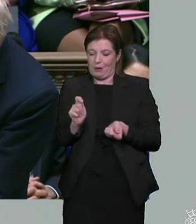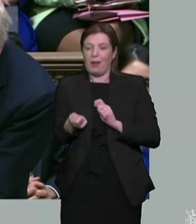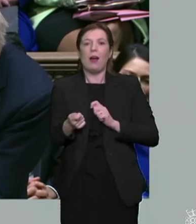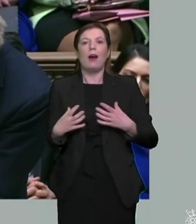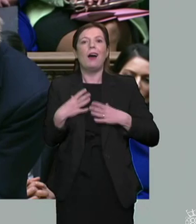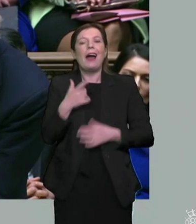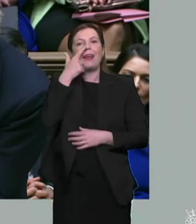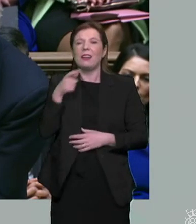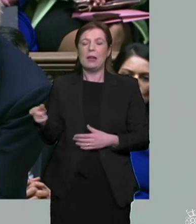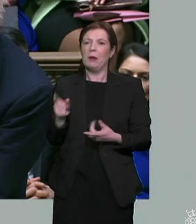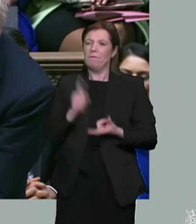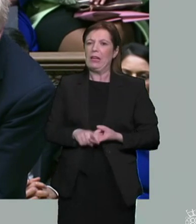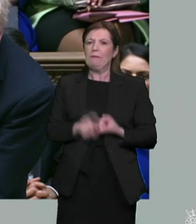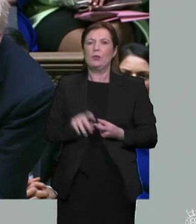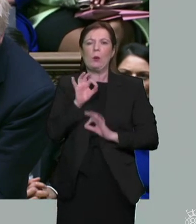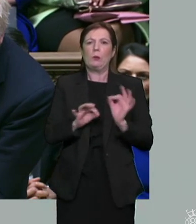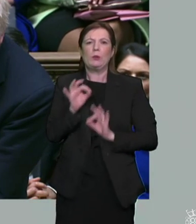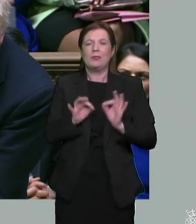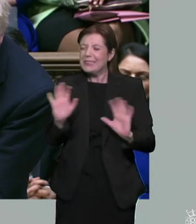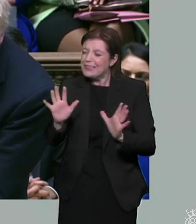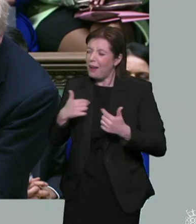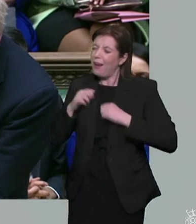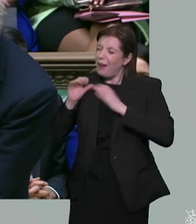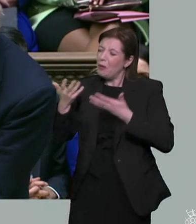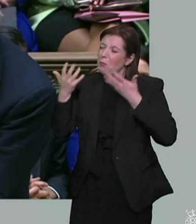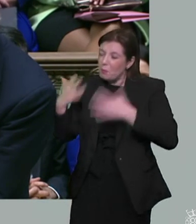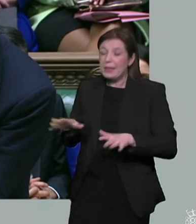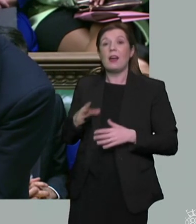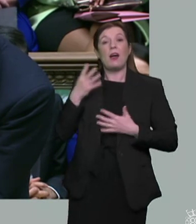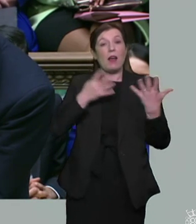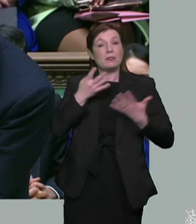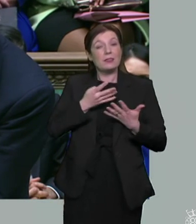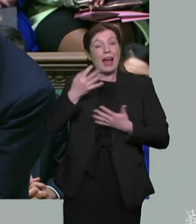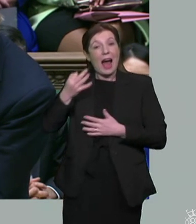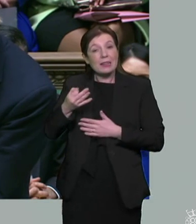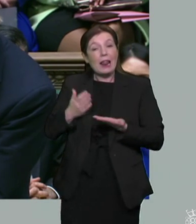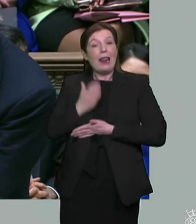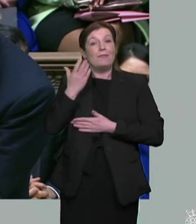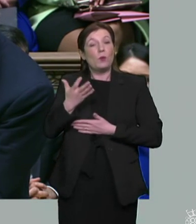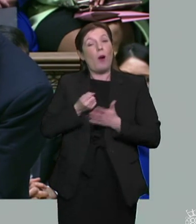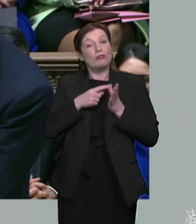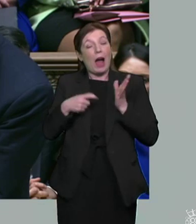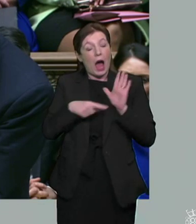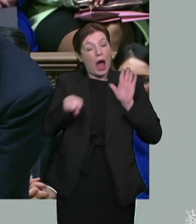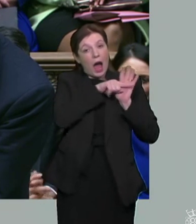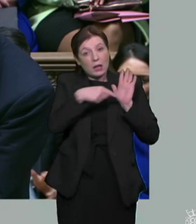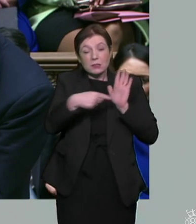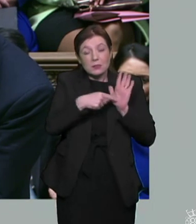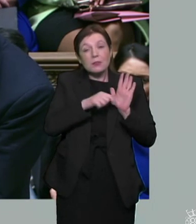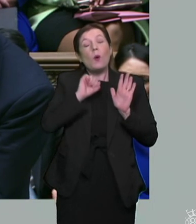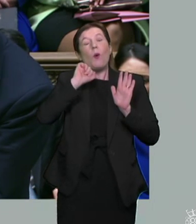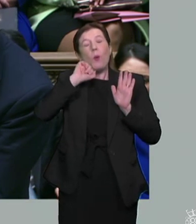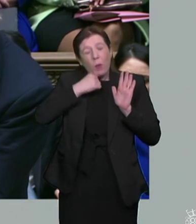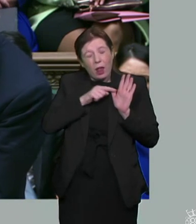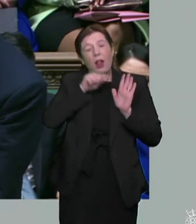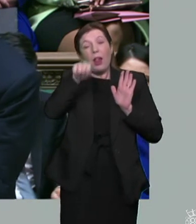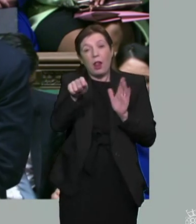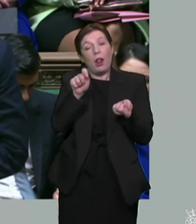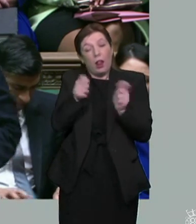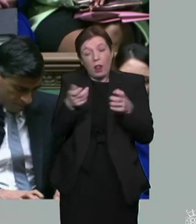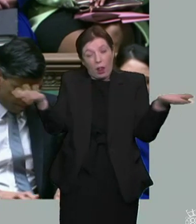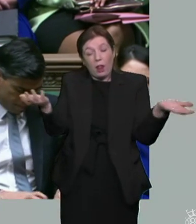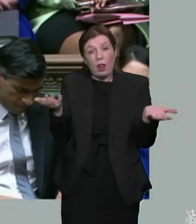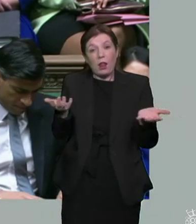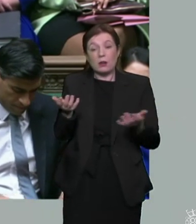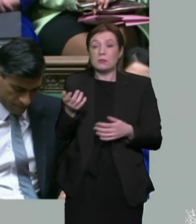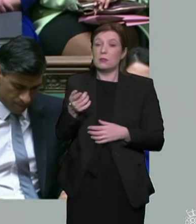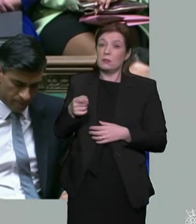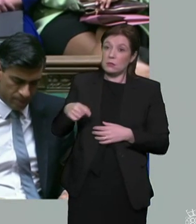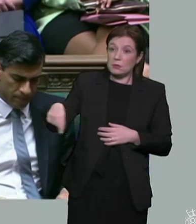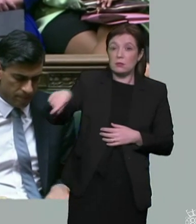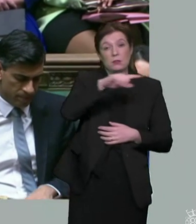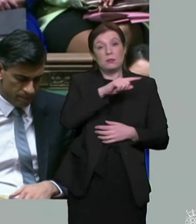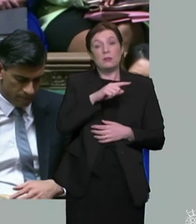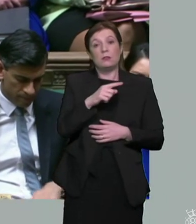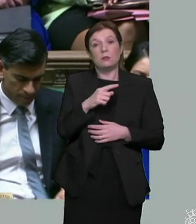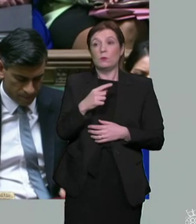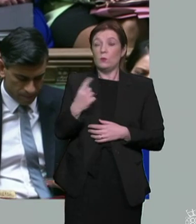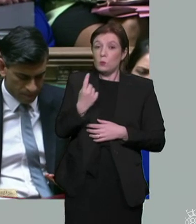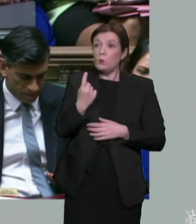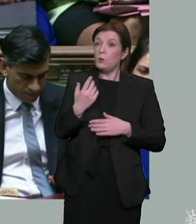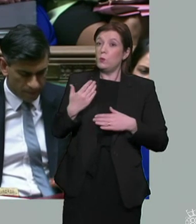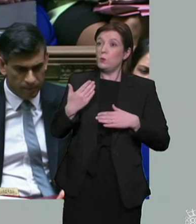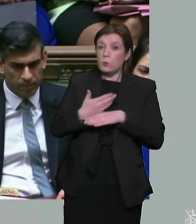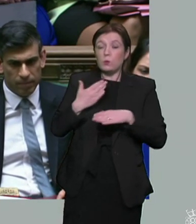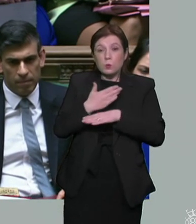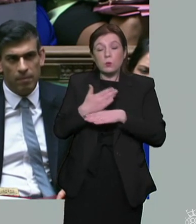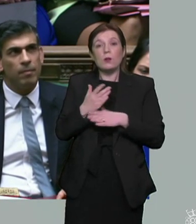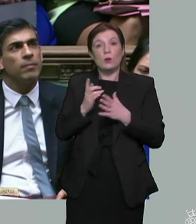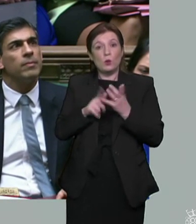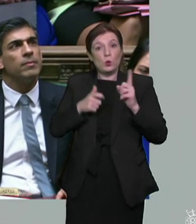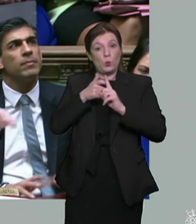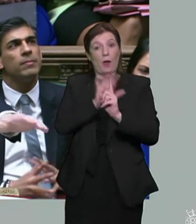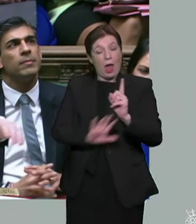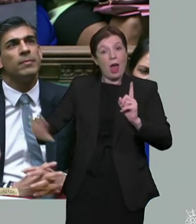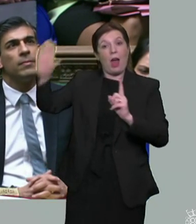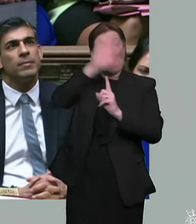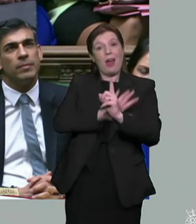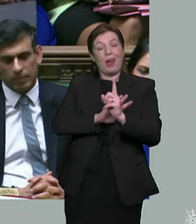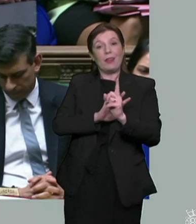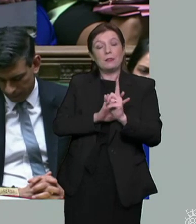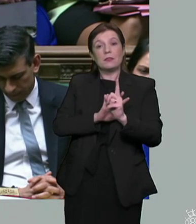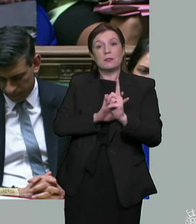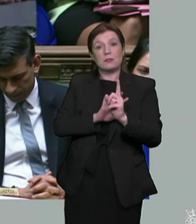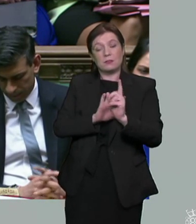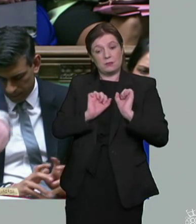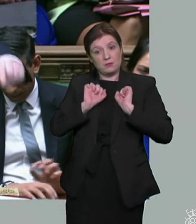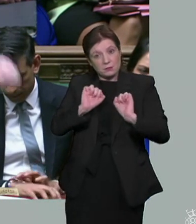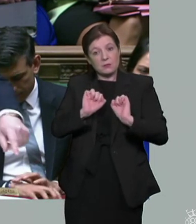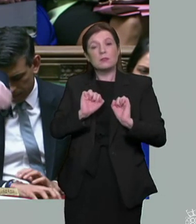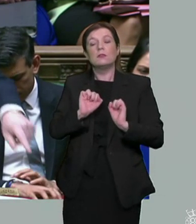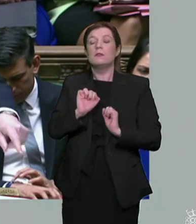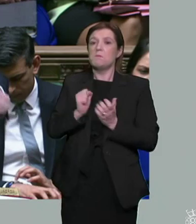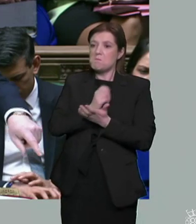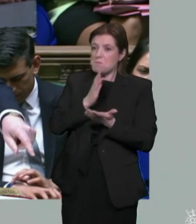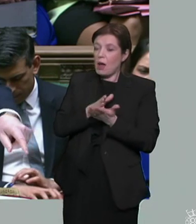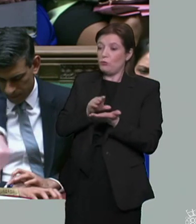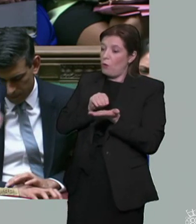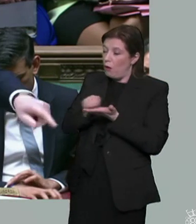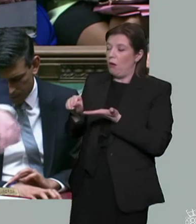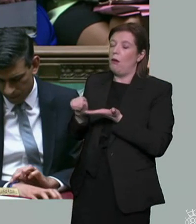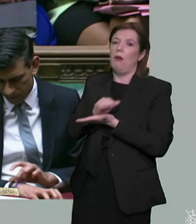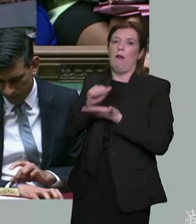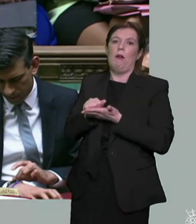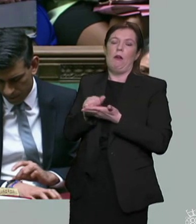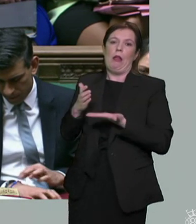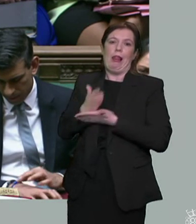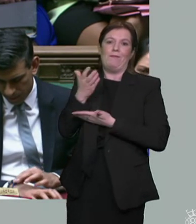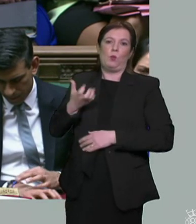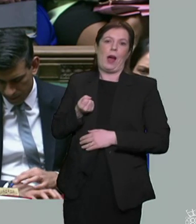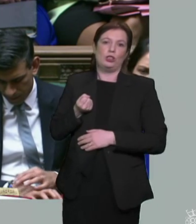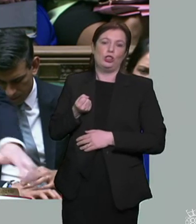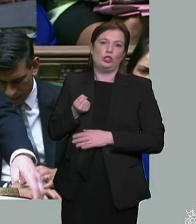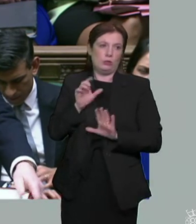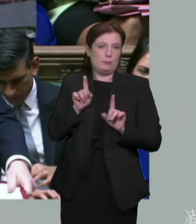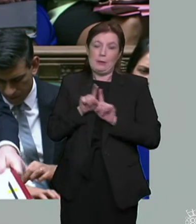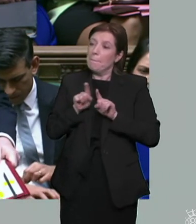We are going to address the defects in the National Minimum Wage Act 1998, and ensure that everyone working in the UK exclusive economic zone is paid the living wage as people are in the rest of the country.